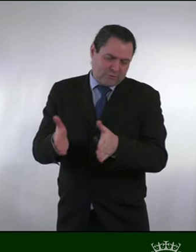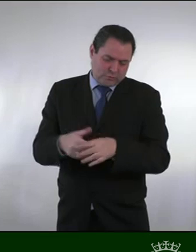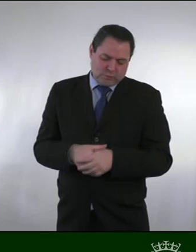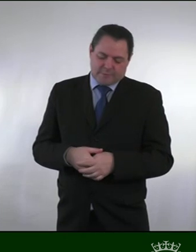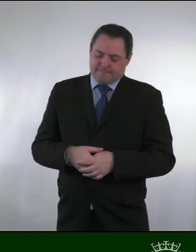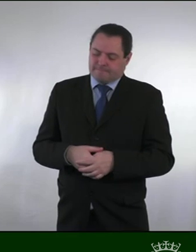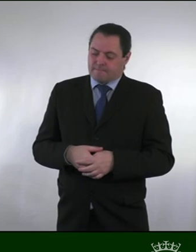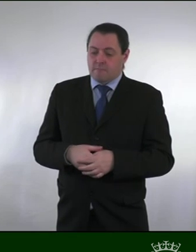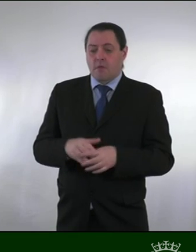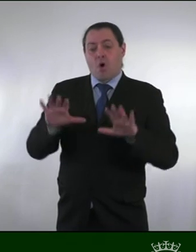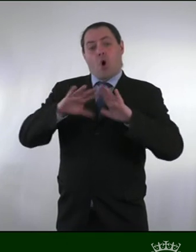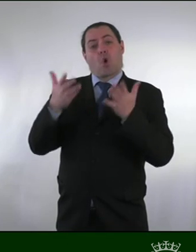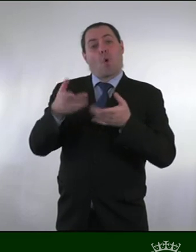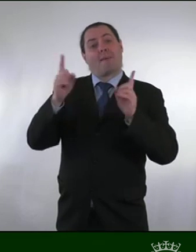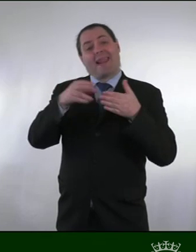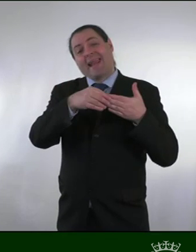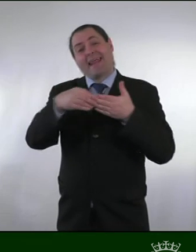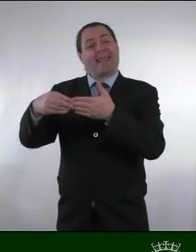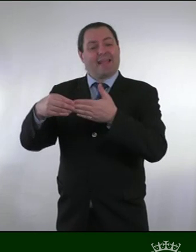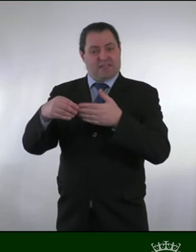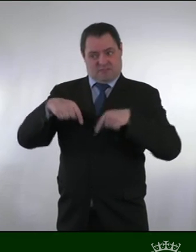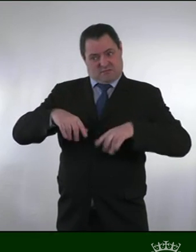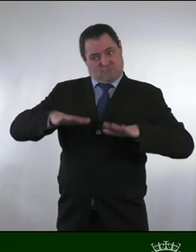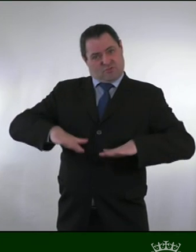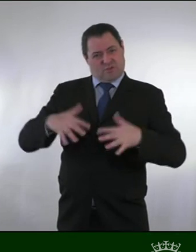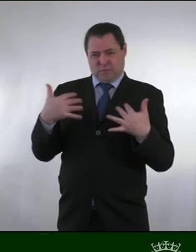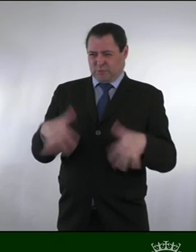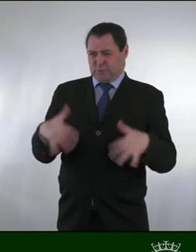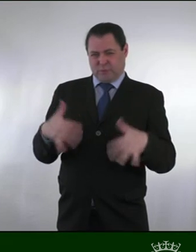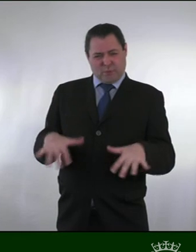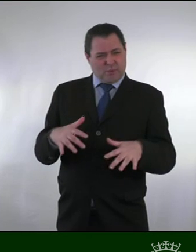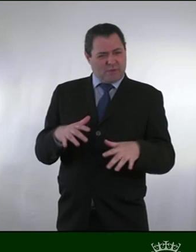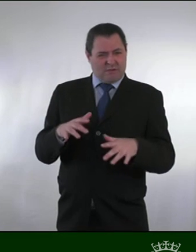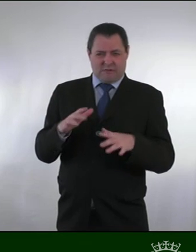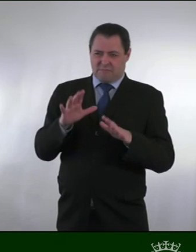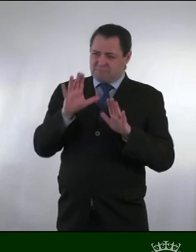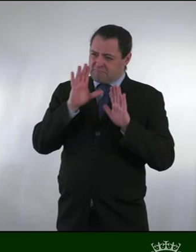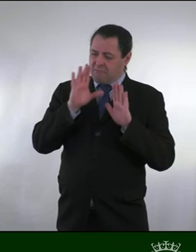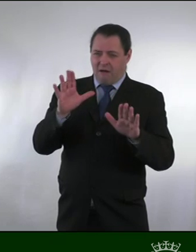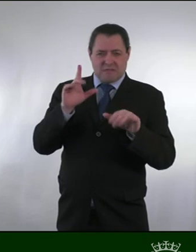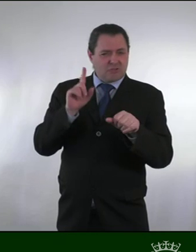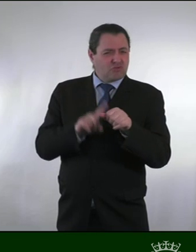When it comes to global leadership on the world stage, this country is embarking on a quite phenomenal year.